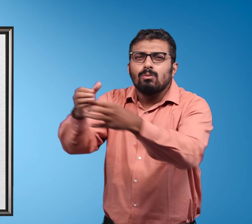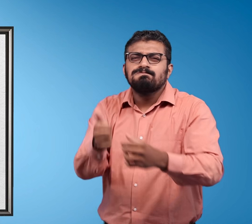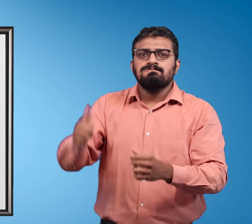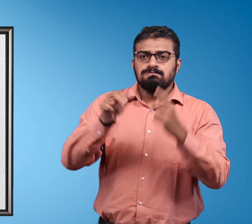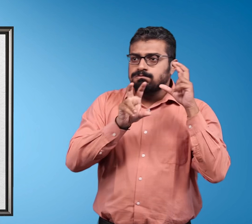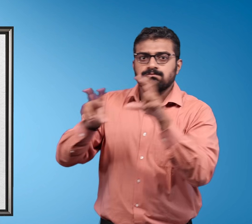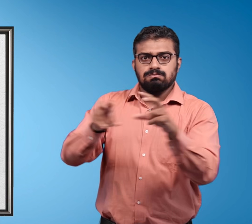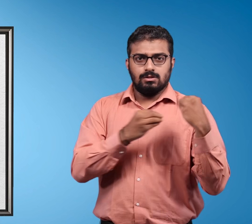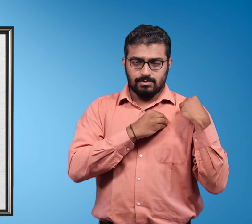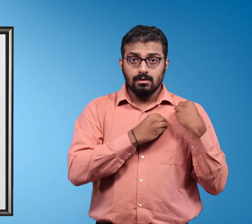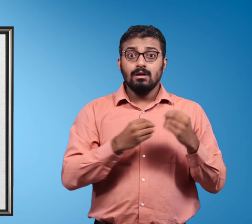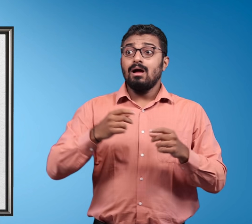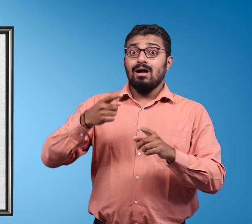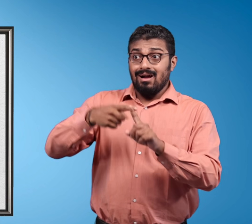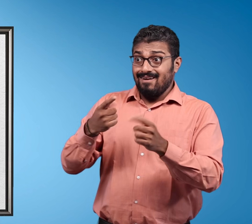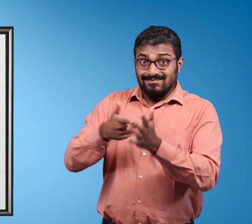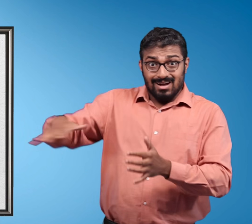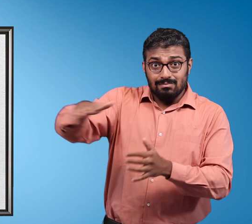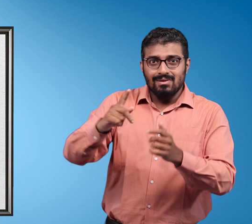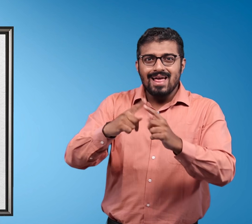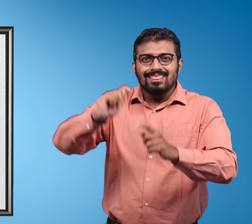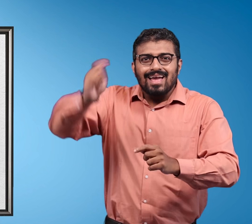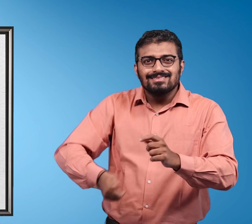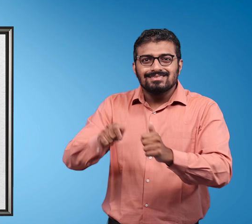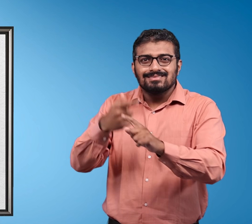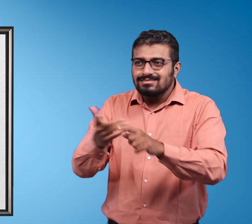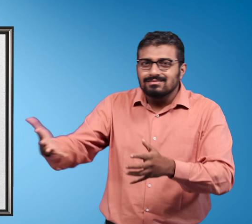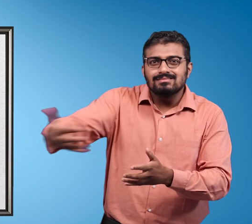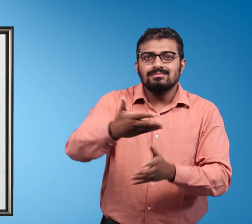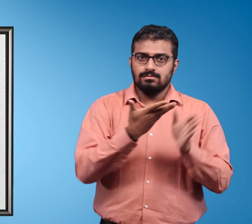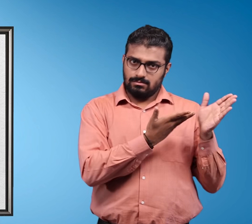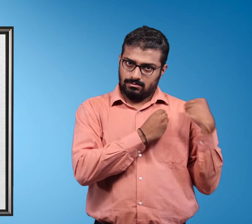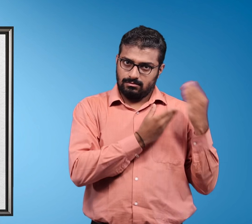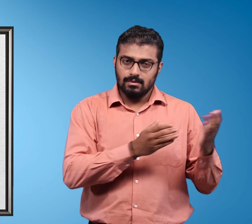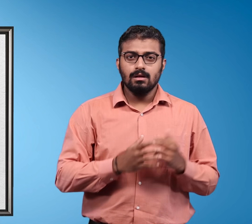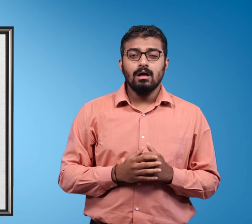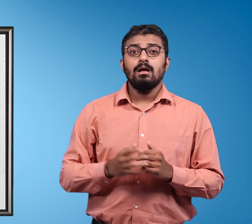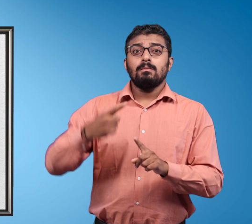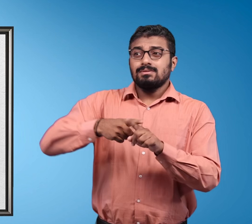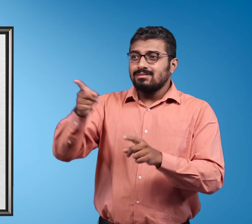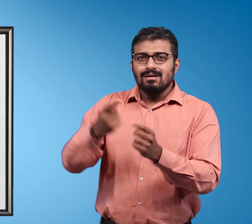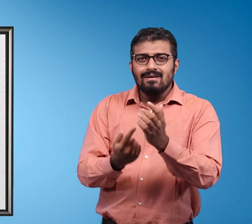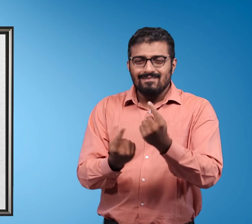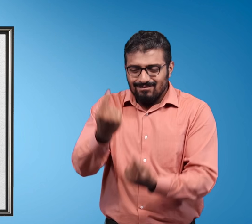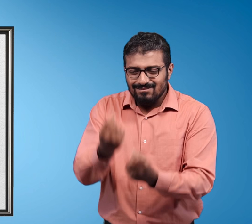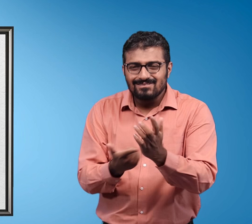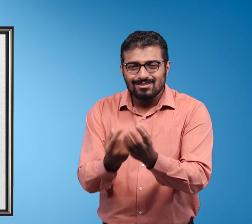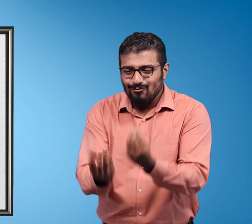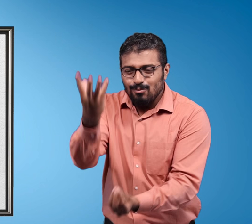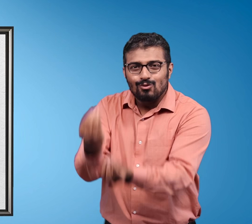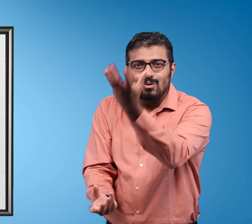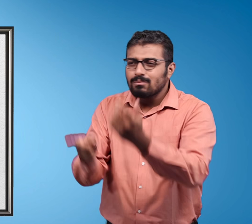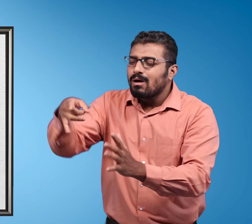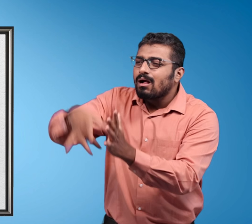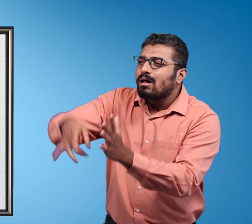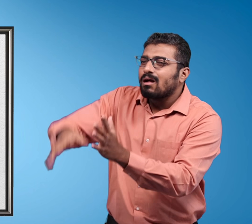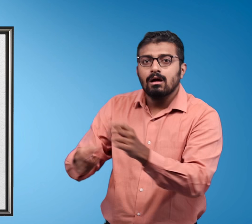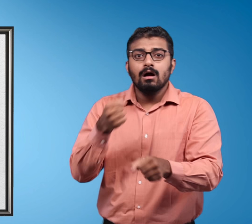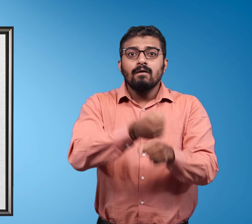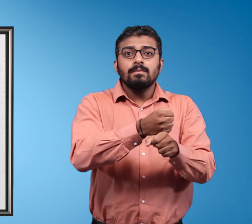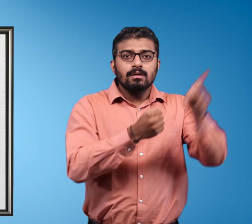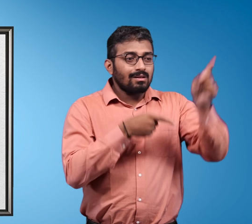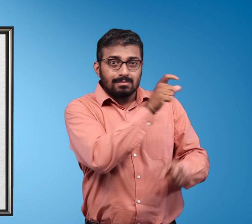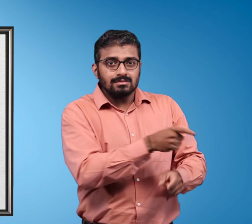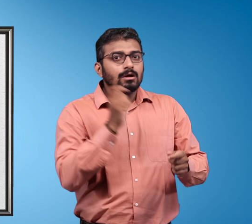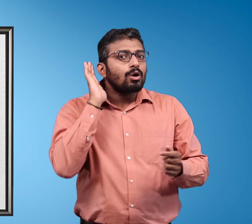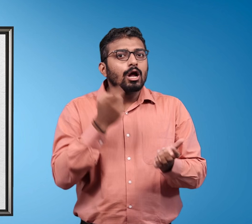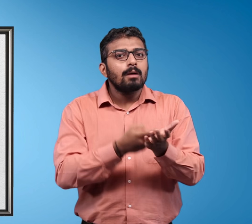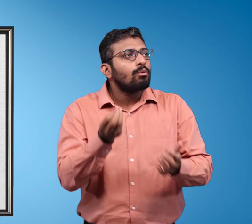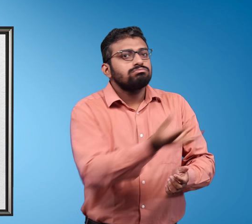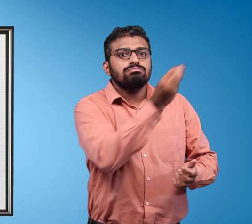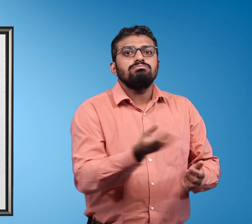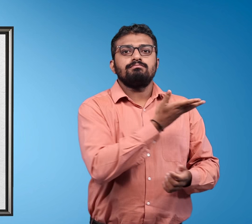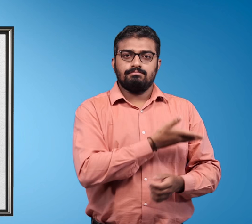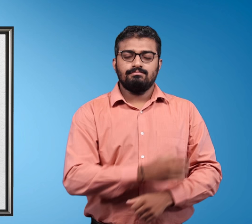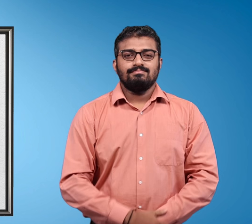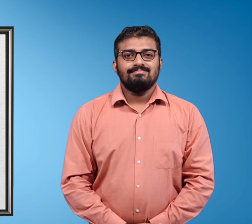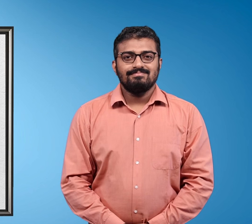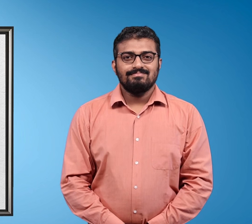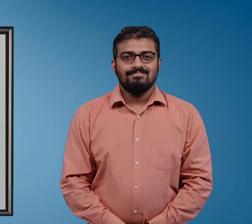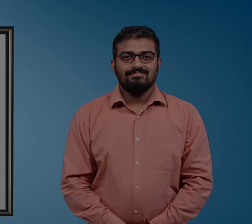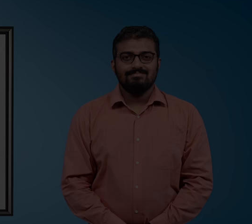The Patwari is also responsible for organising the collection of land revenue from the farmers and providing information to the government about the crops grown in this area